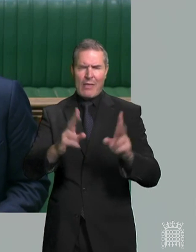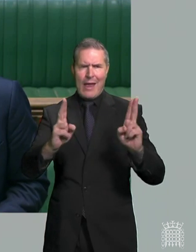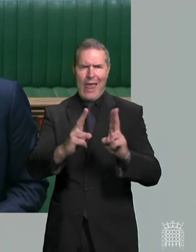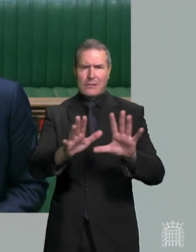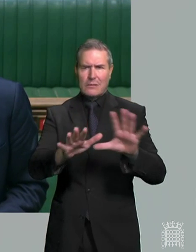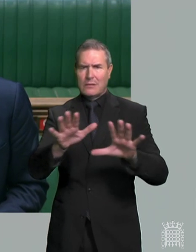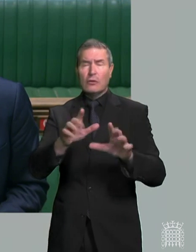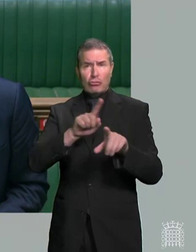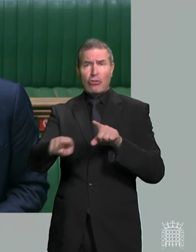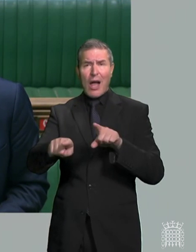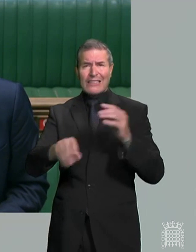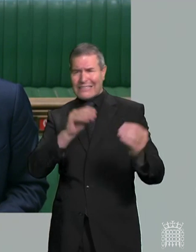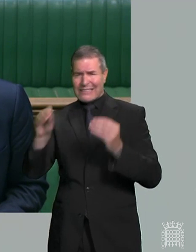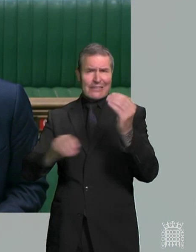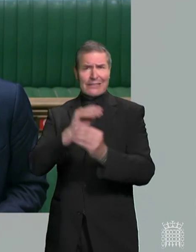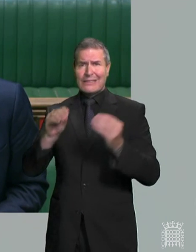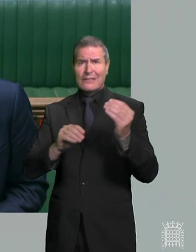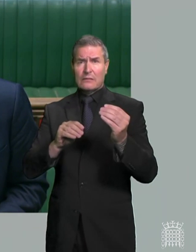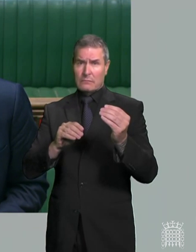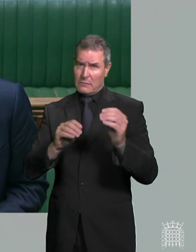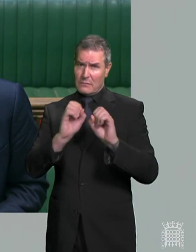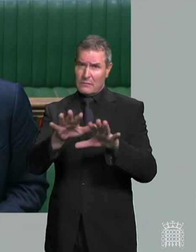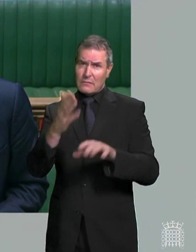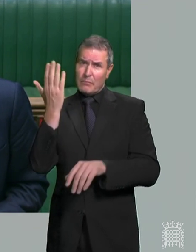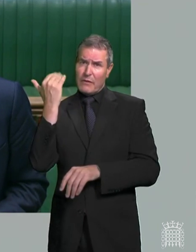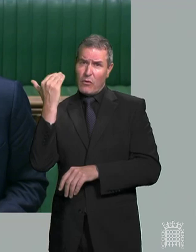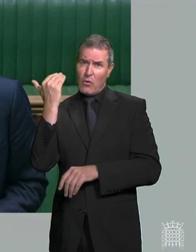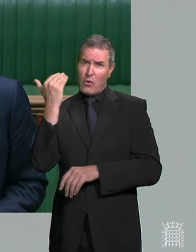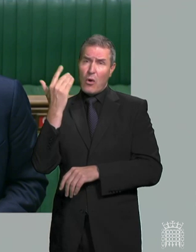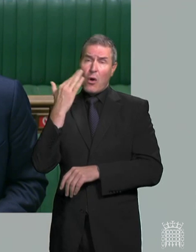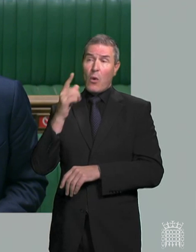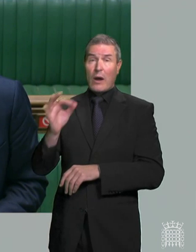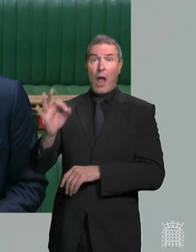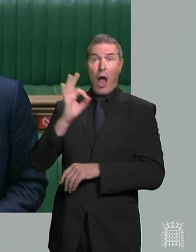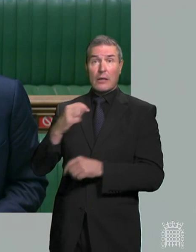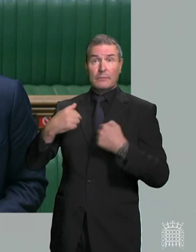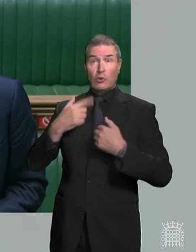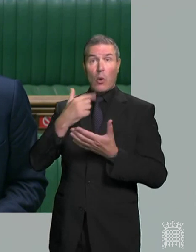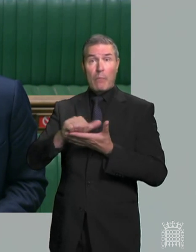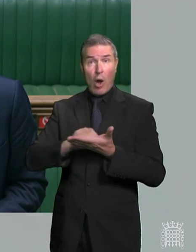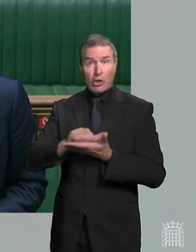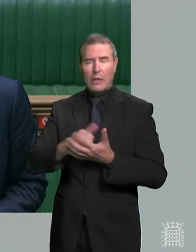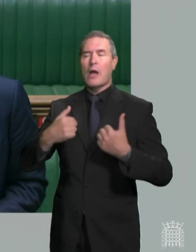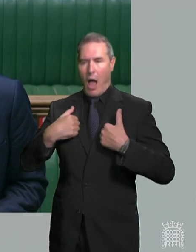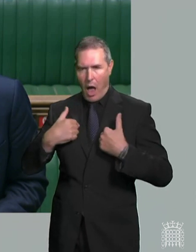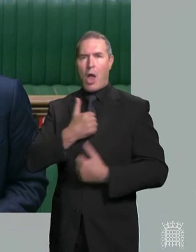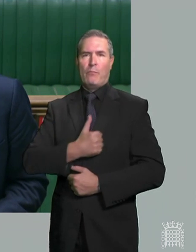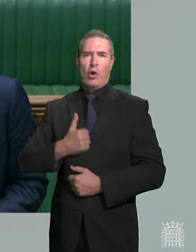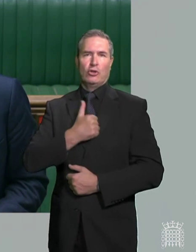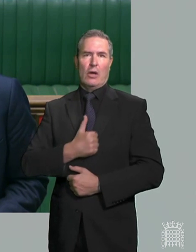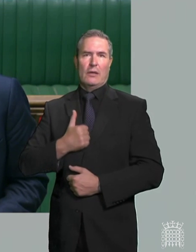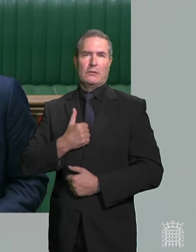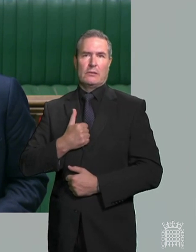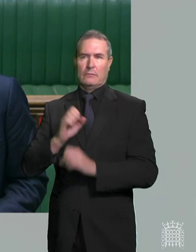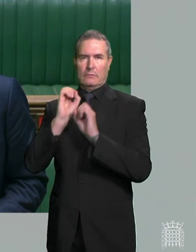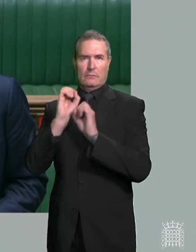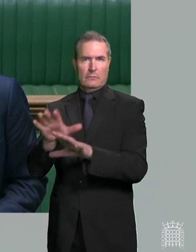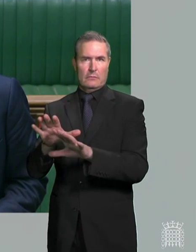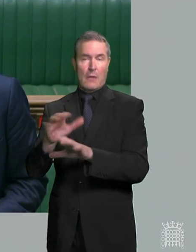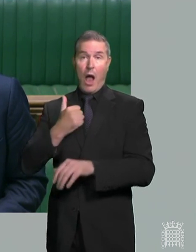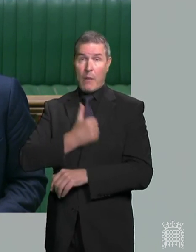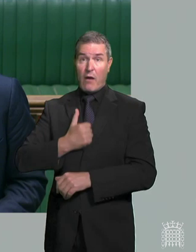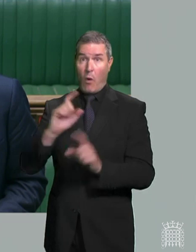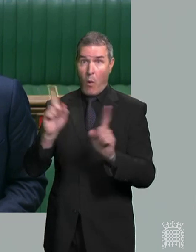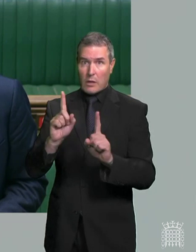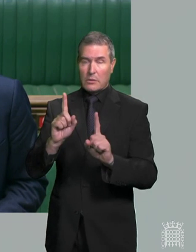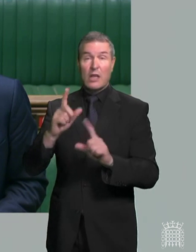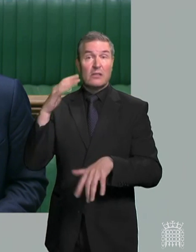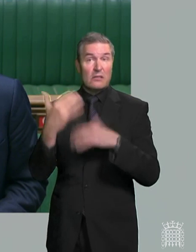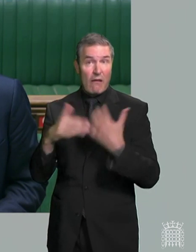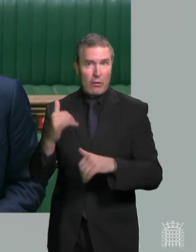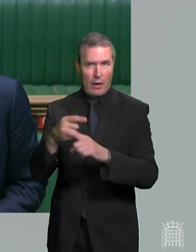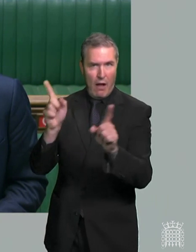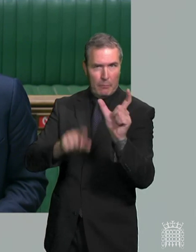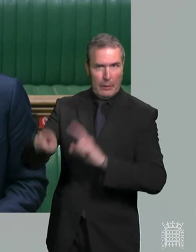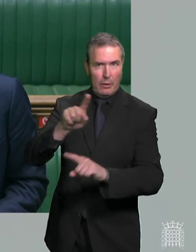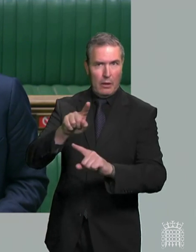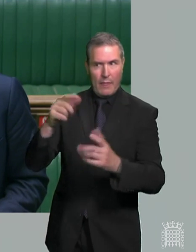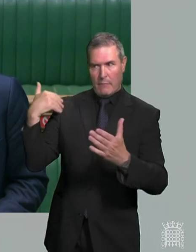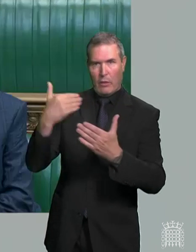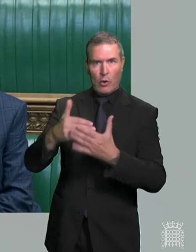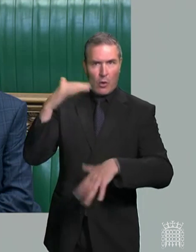He asks me to apologise and, as I have said before, I do: I apologise for the suffering that the people of this country have endured.